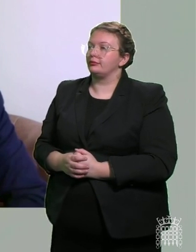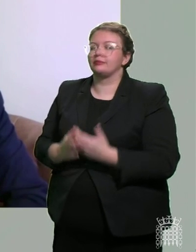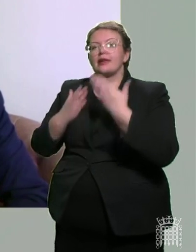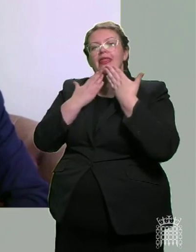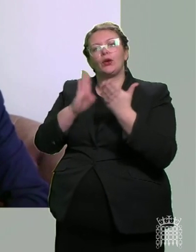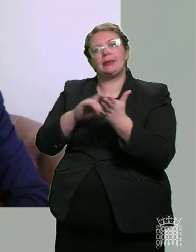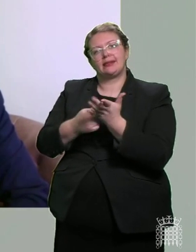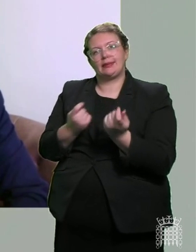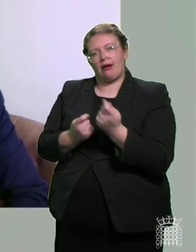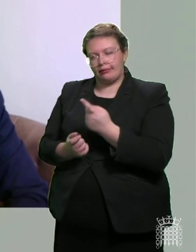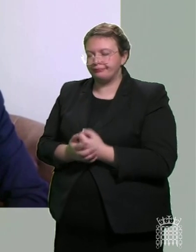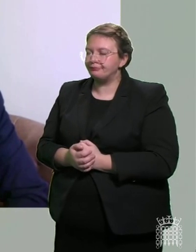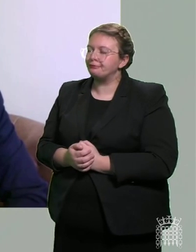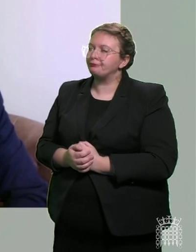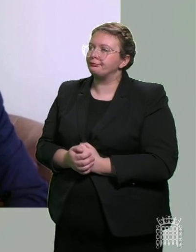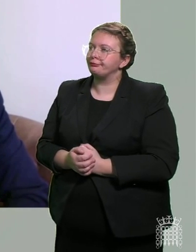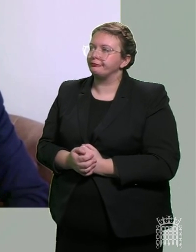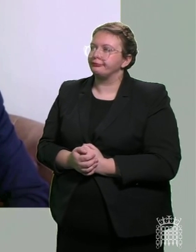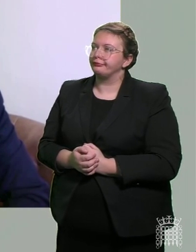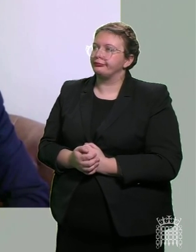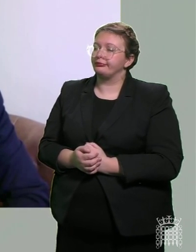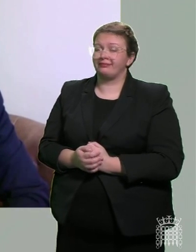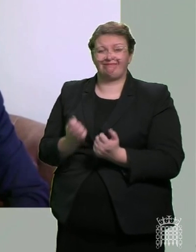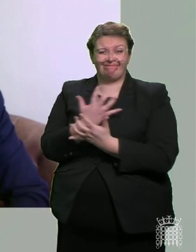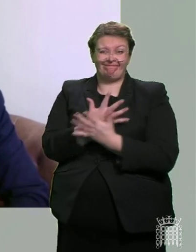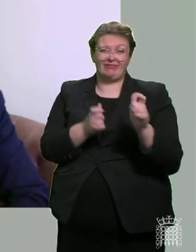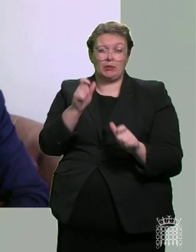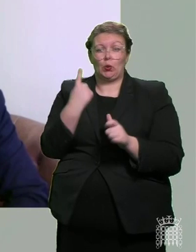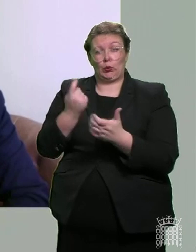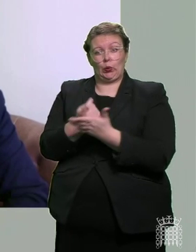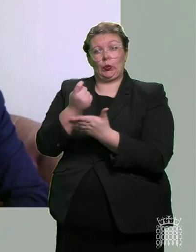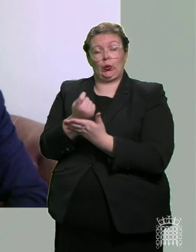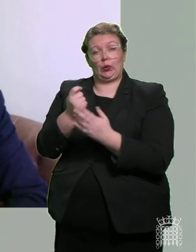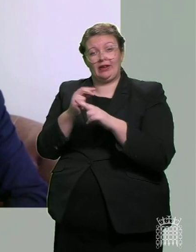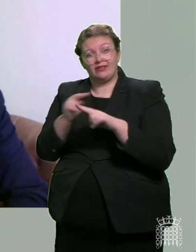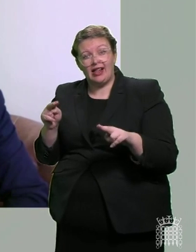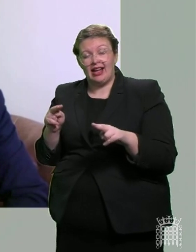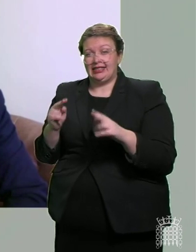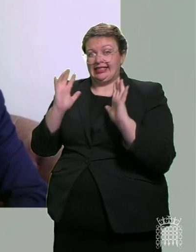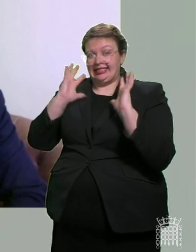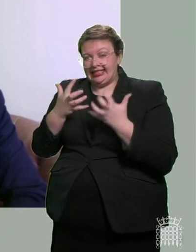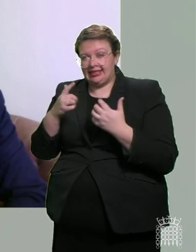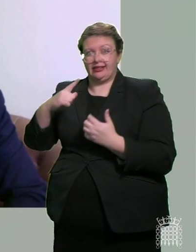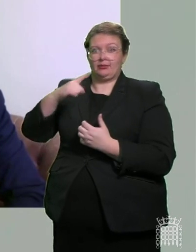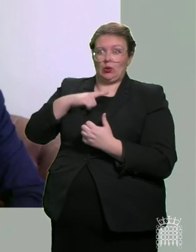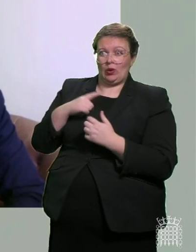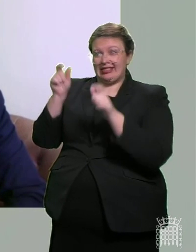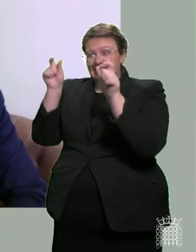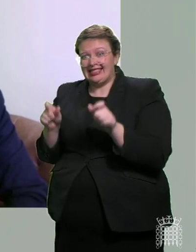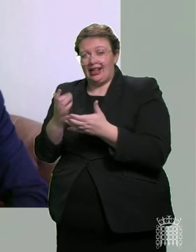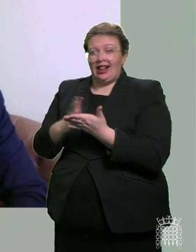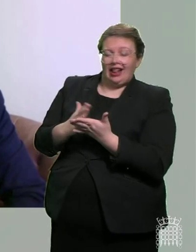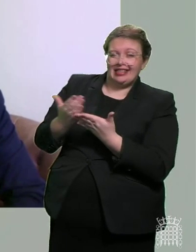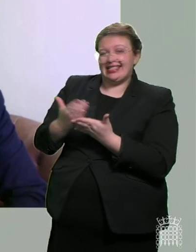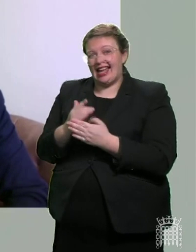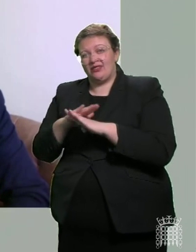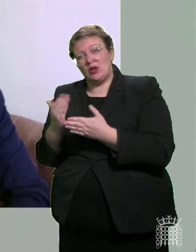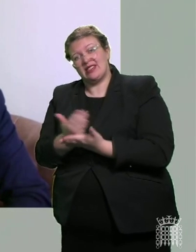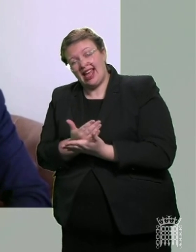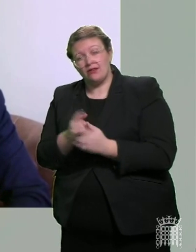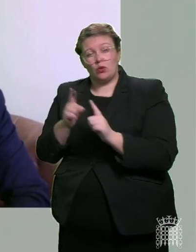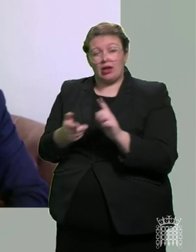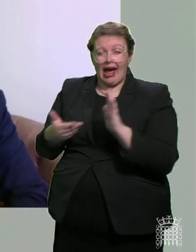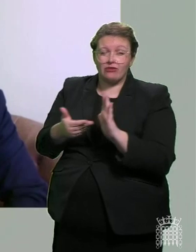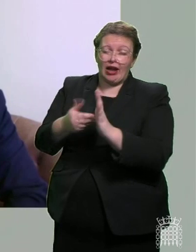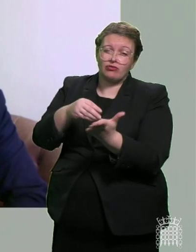Millions of leaseholders are living in fear because they have no idea how safe their buildings are, and they are also facing staggering bills that they cannot afford.